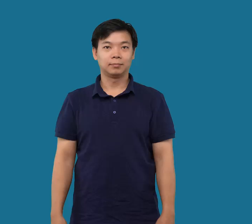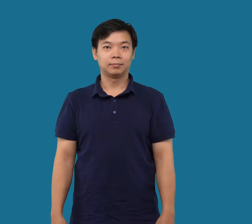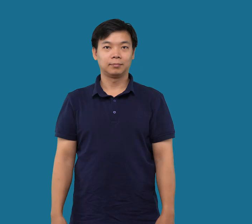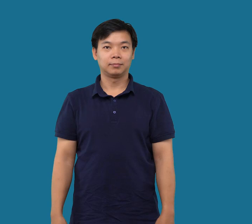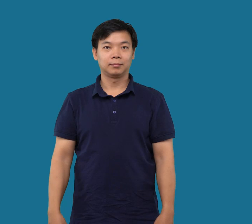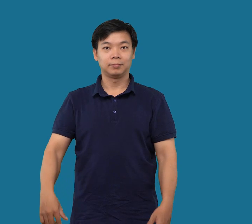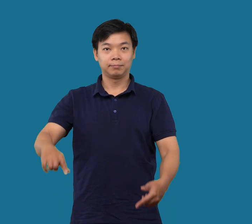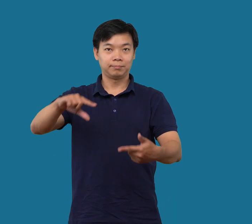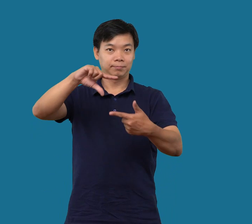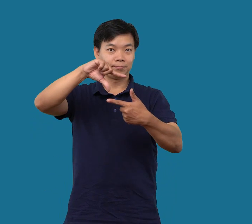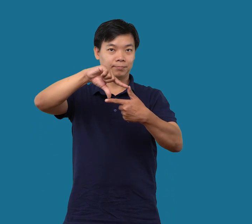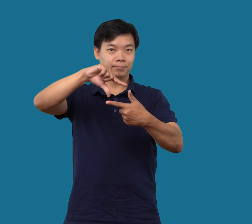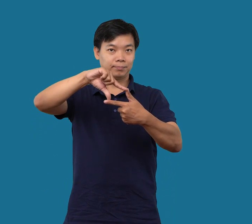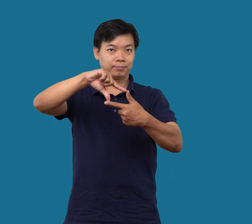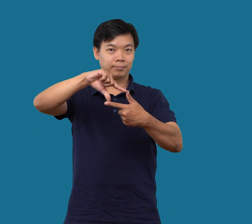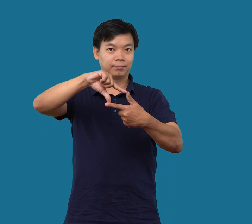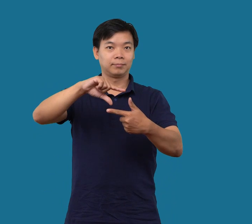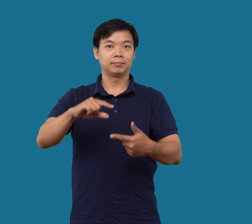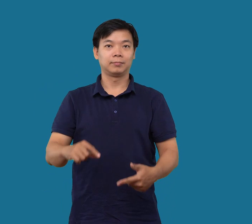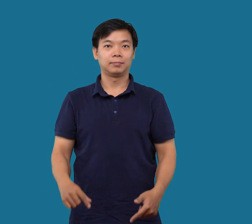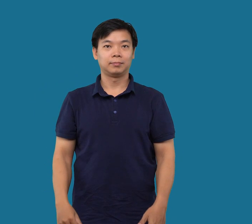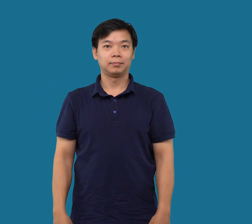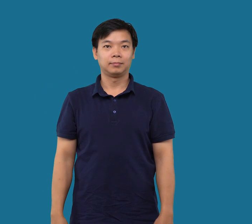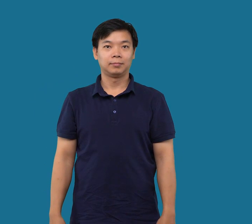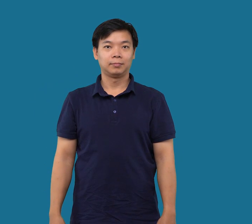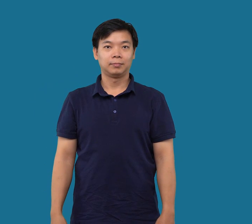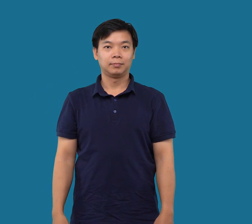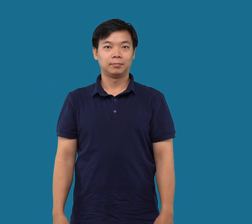khuôn hình